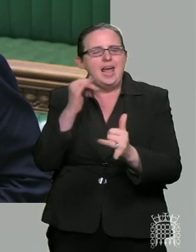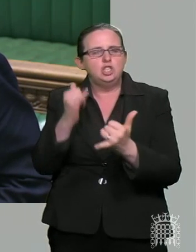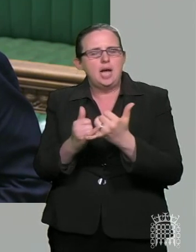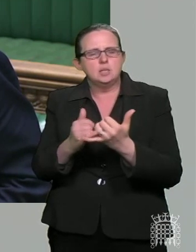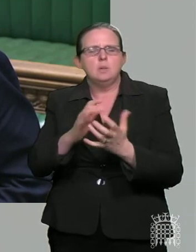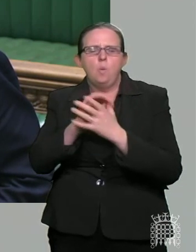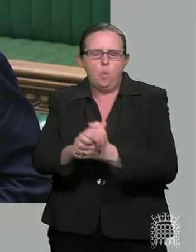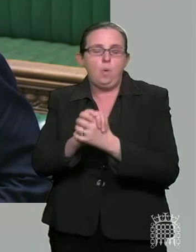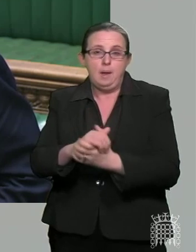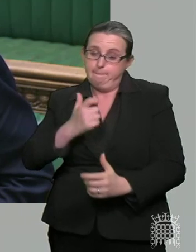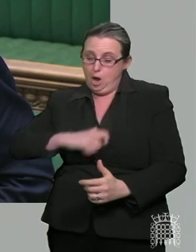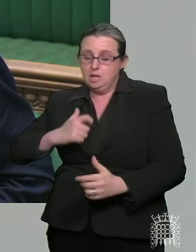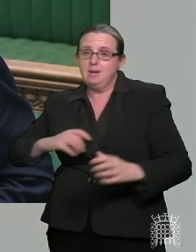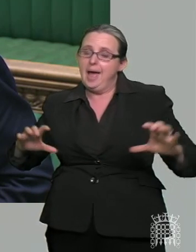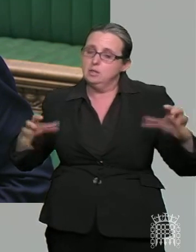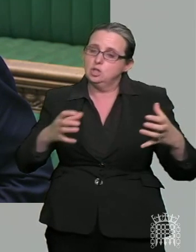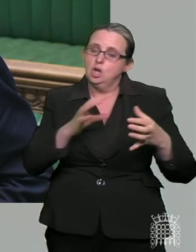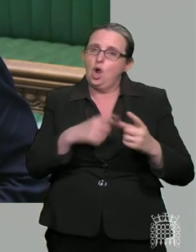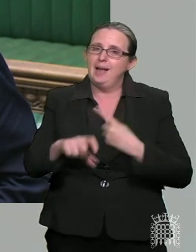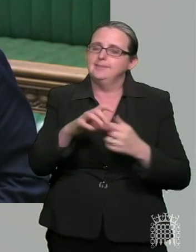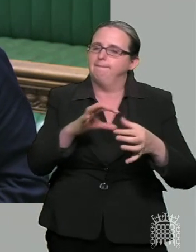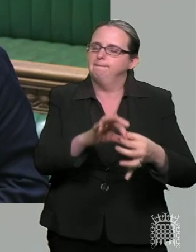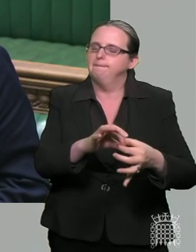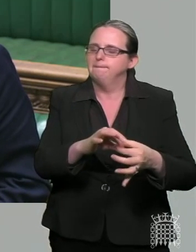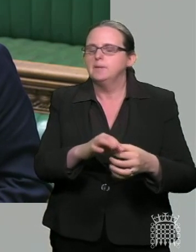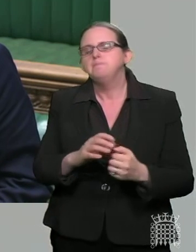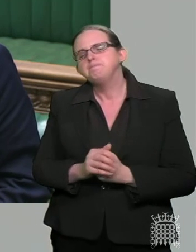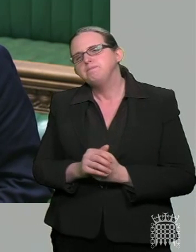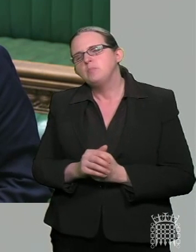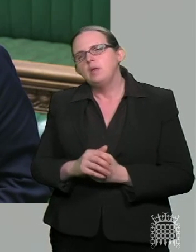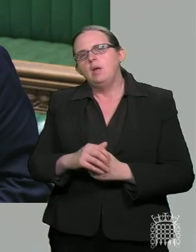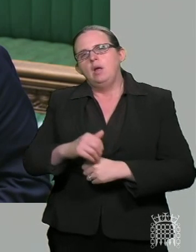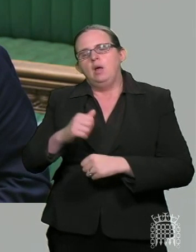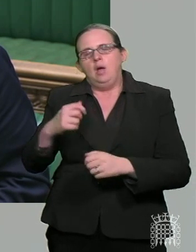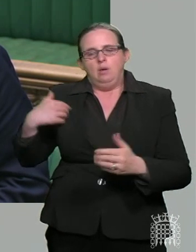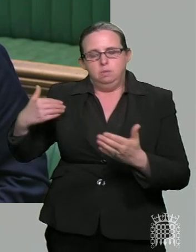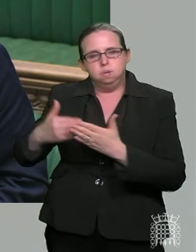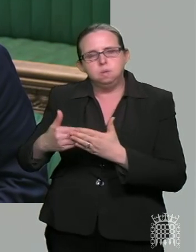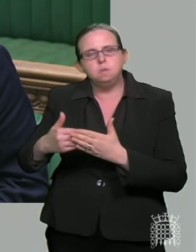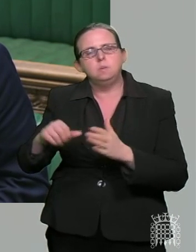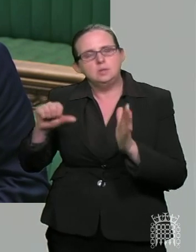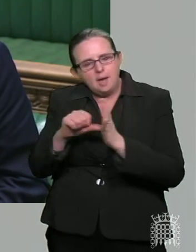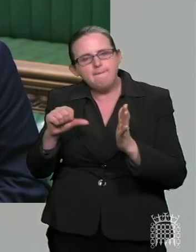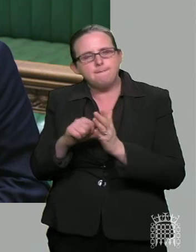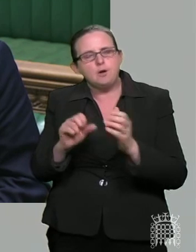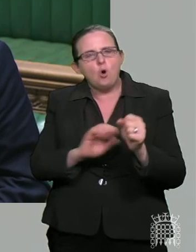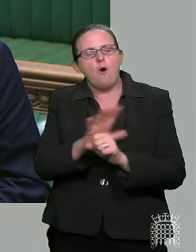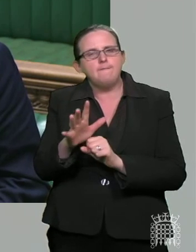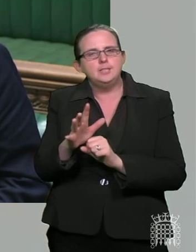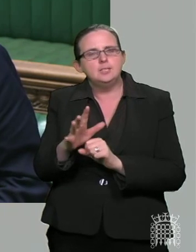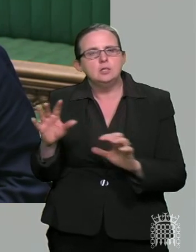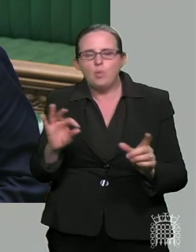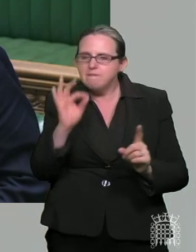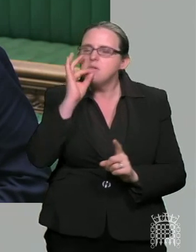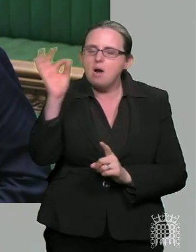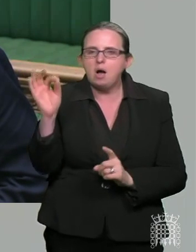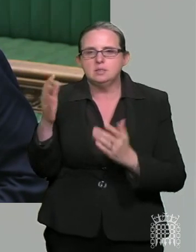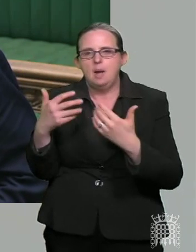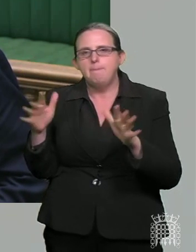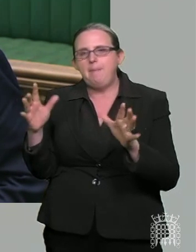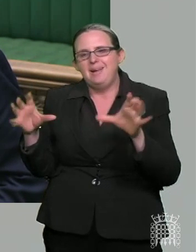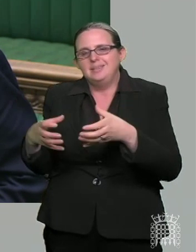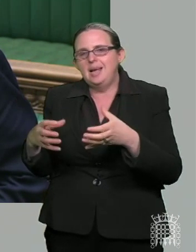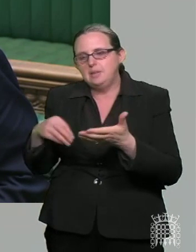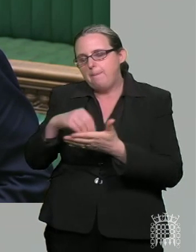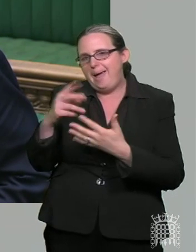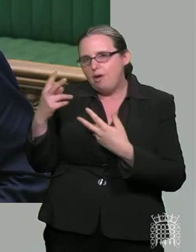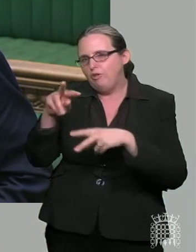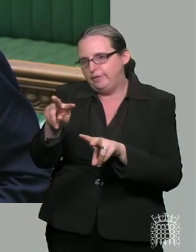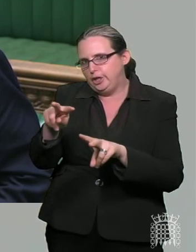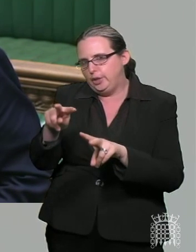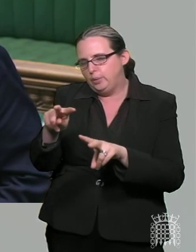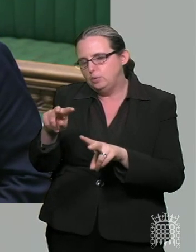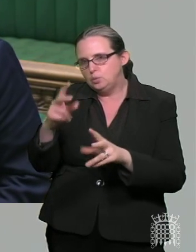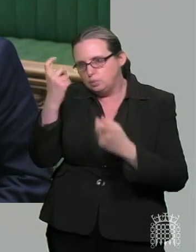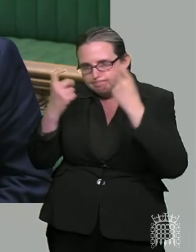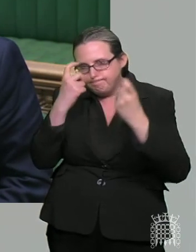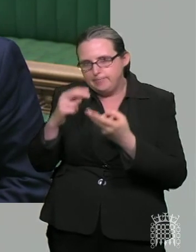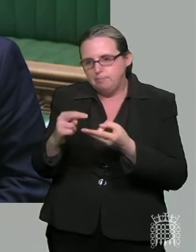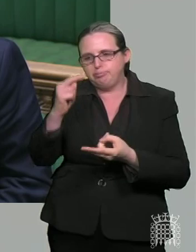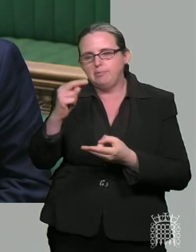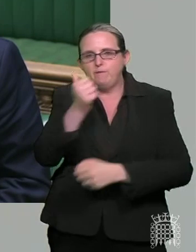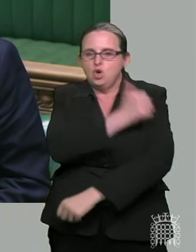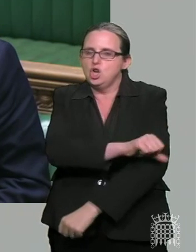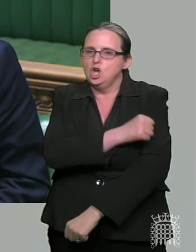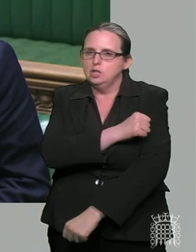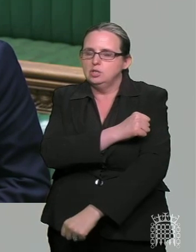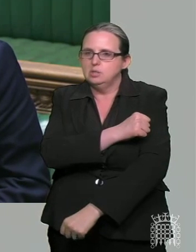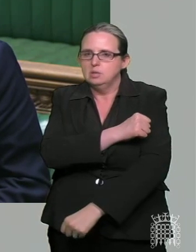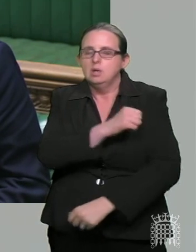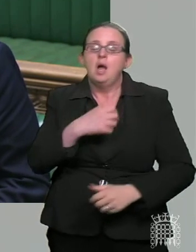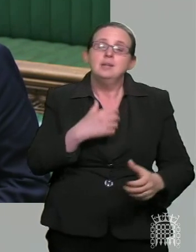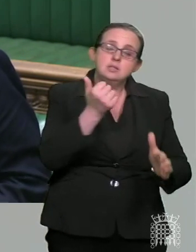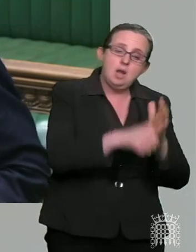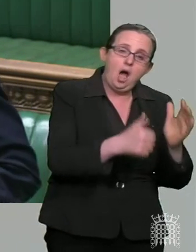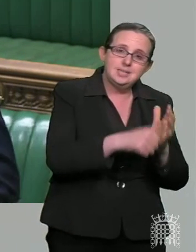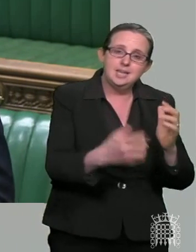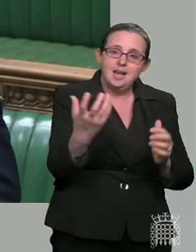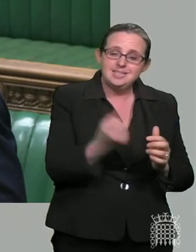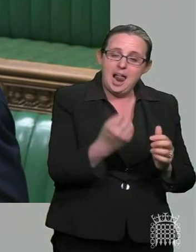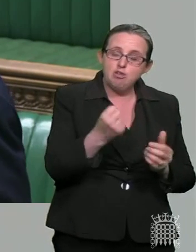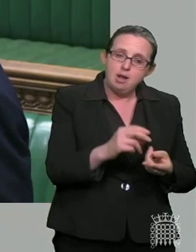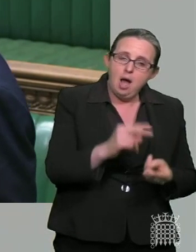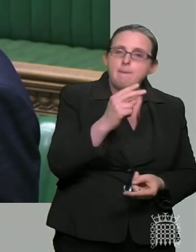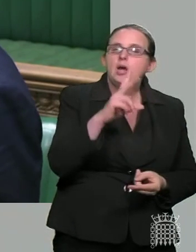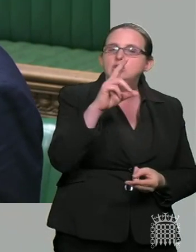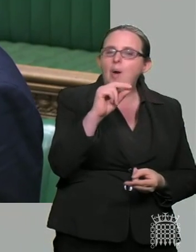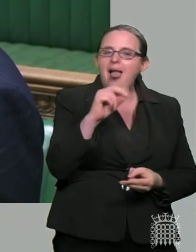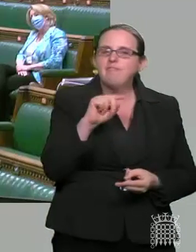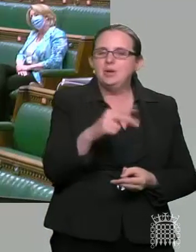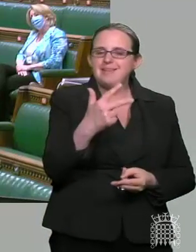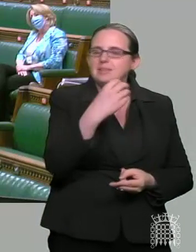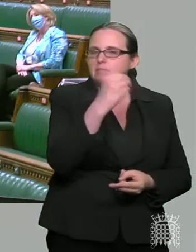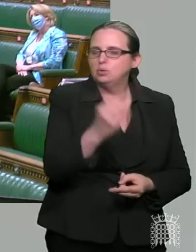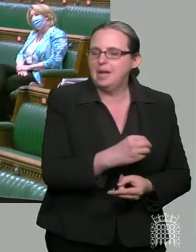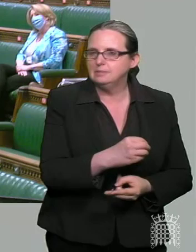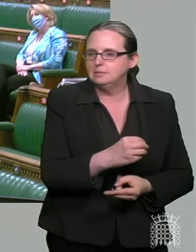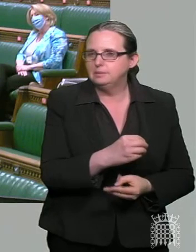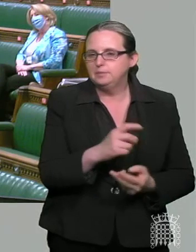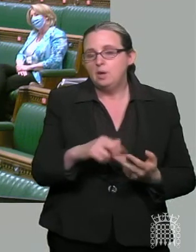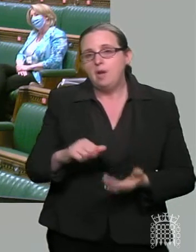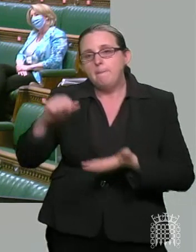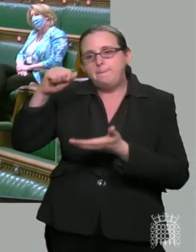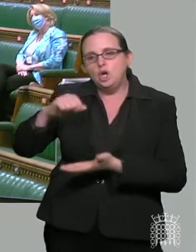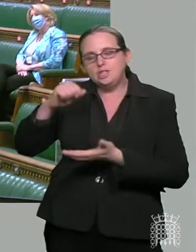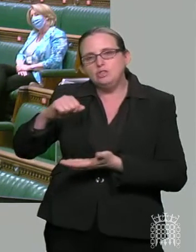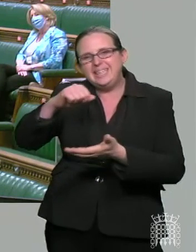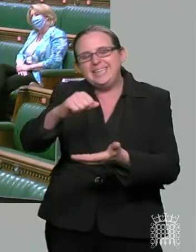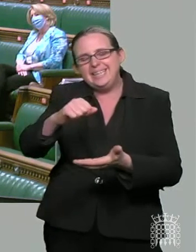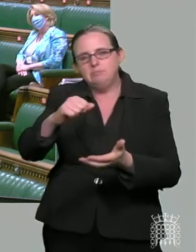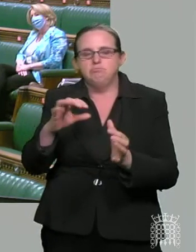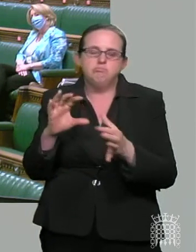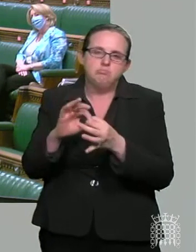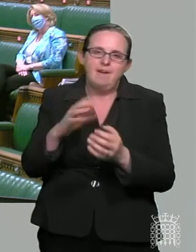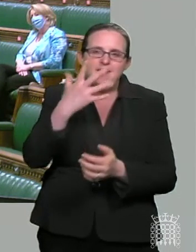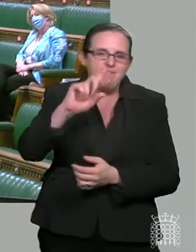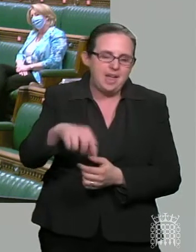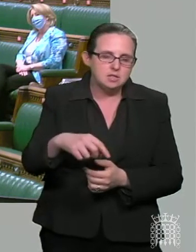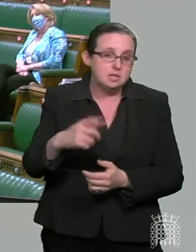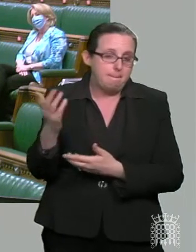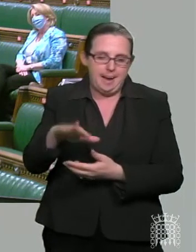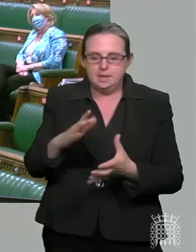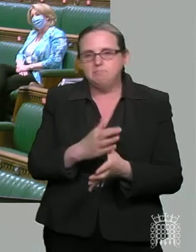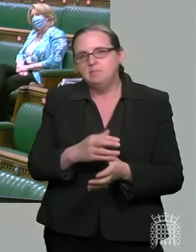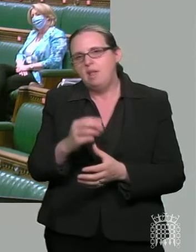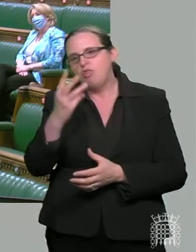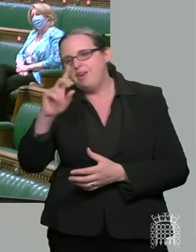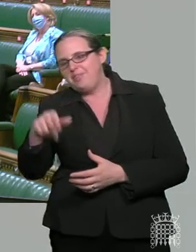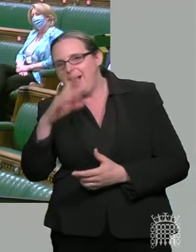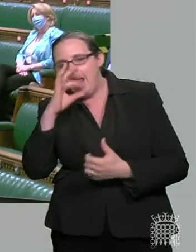That is why, of all the professions in this country in very tough times, we have asked the public sector pay review board to look at an increase in pay for nurses, but in the meantime we have increased starting salary for nurses by 12.8%, and we have put in the bursary worth £5,000—we have restored that—as well as £3,000 for extra help.